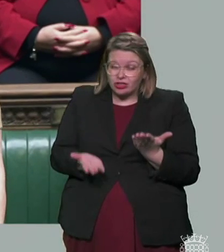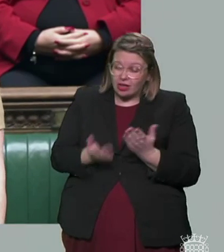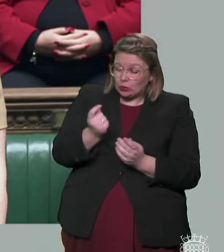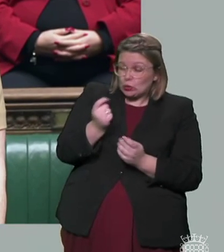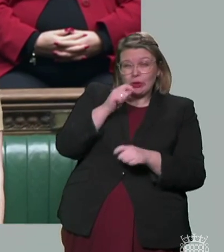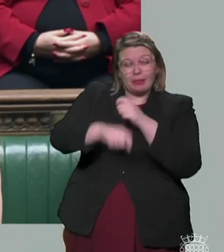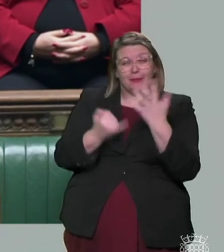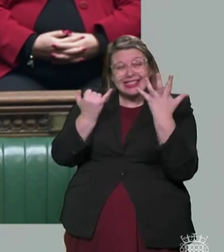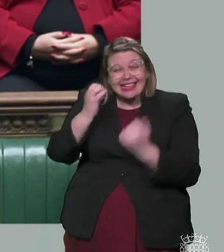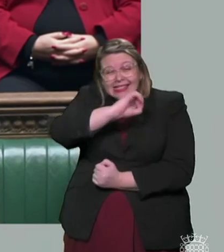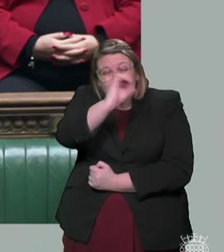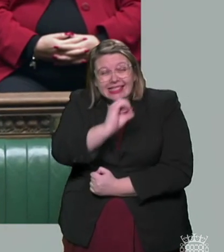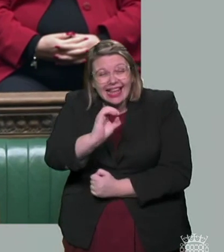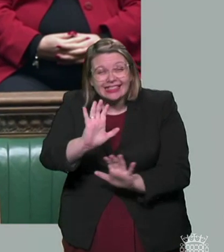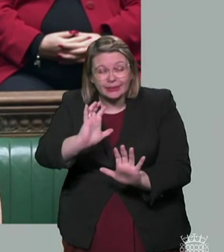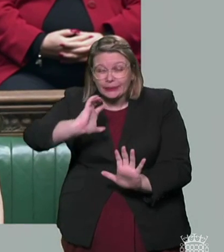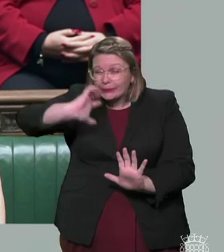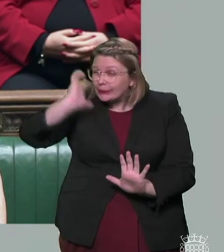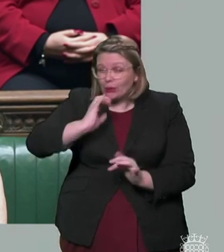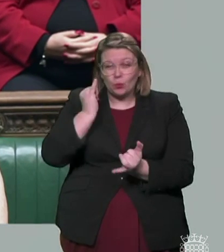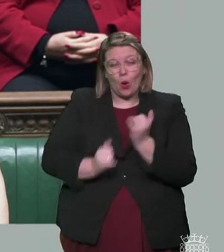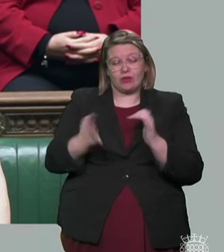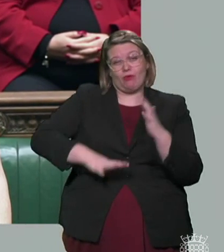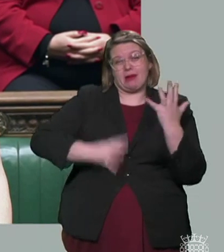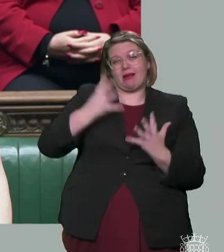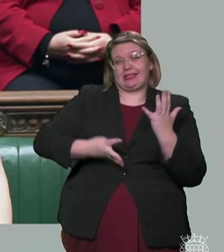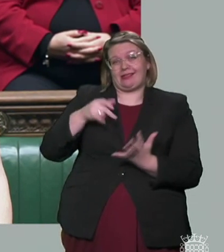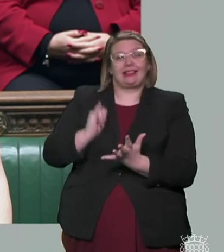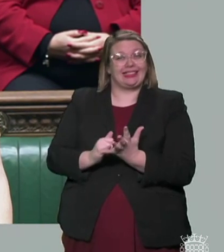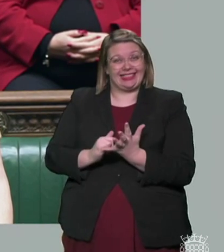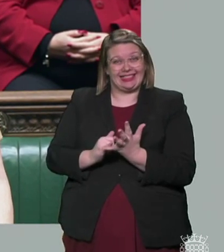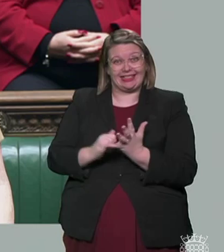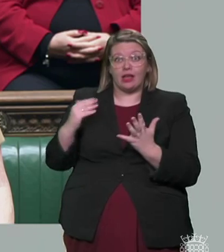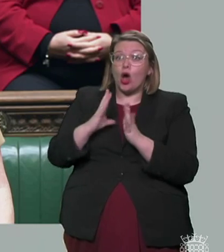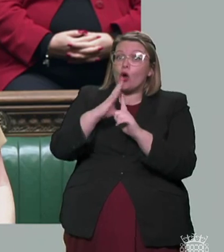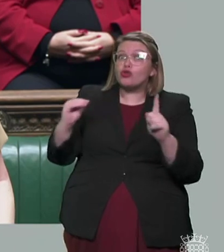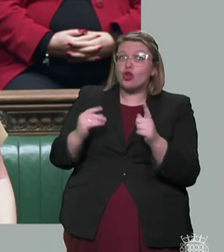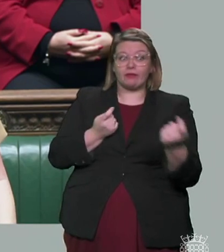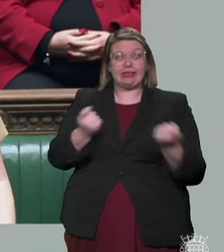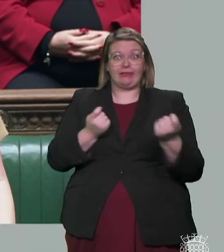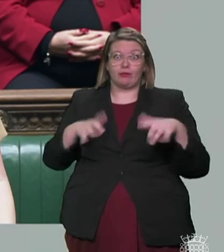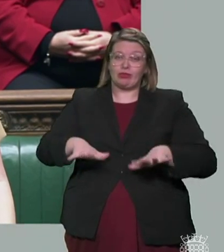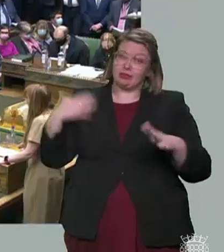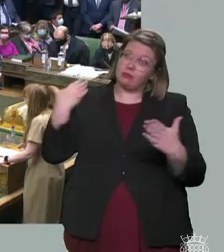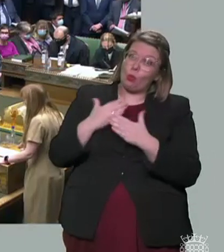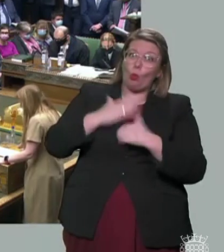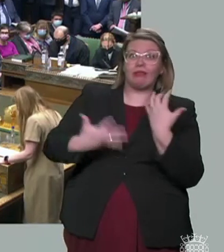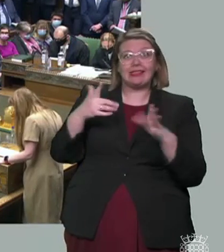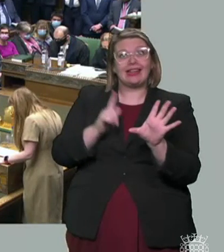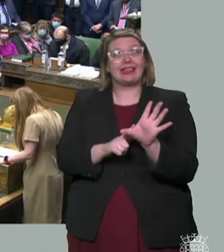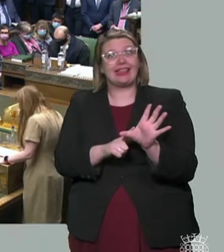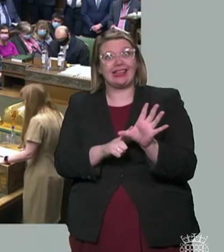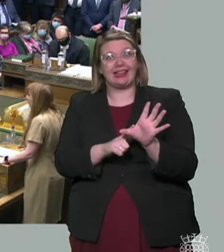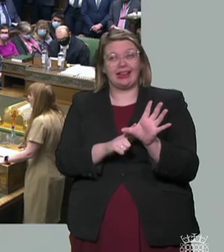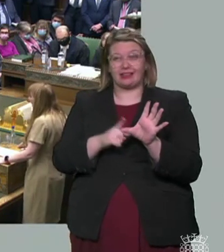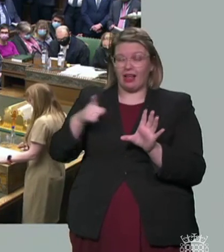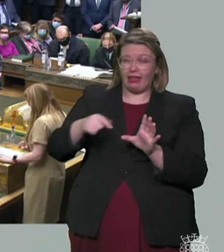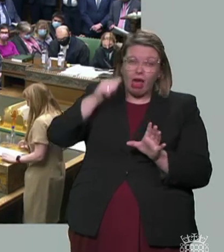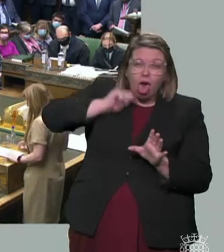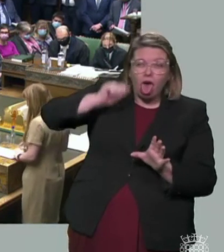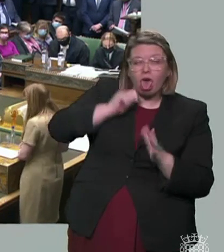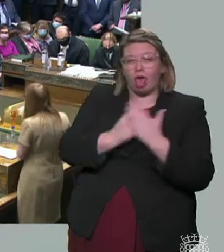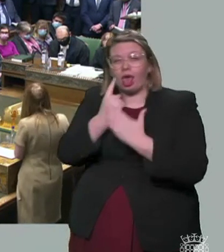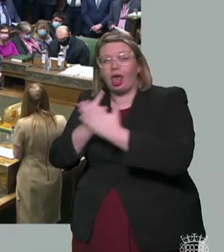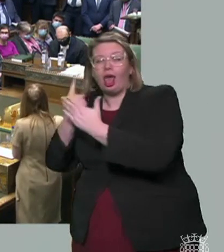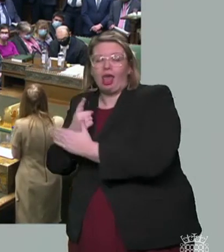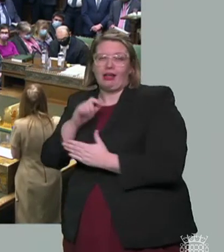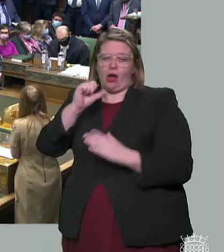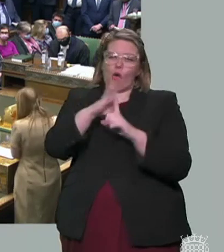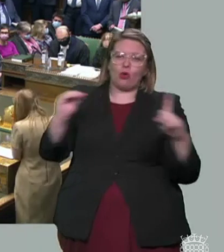That is the highest rate since the early ‘90s, when the Conservatives had been in power for more than a decade—when they were mired in sleaze, with a divided party